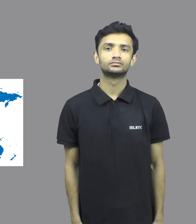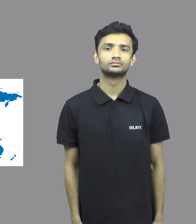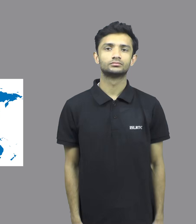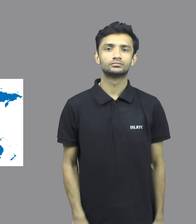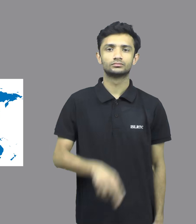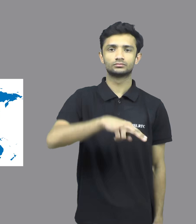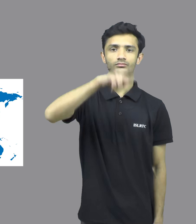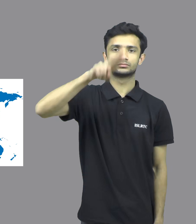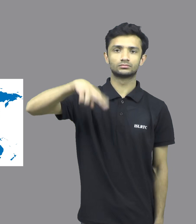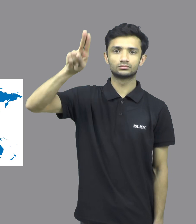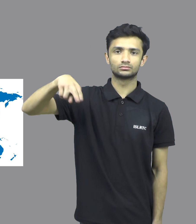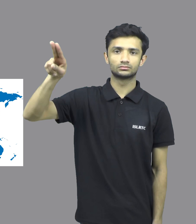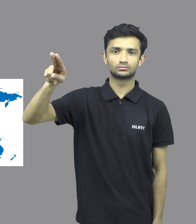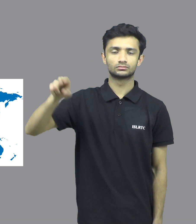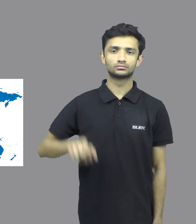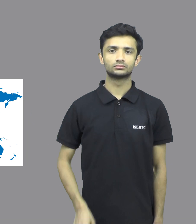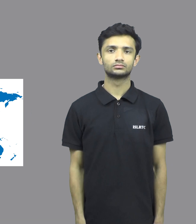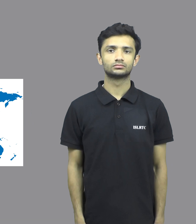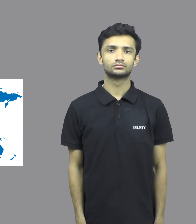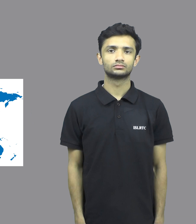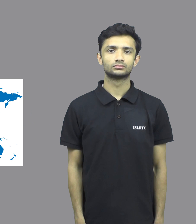Norway